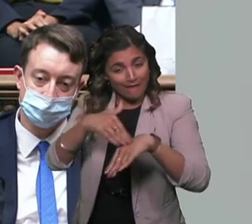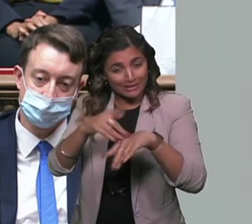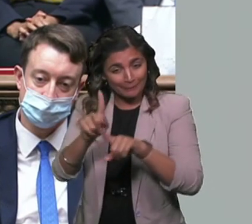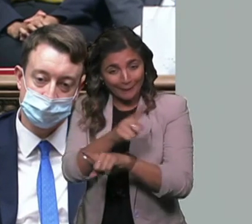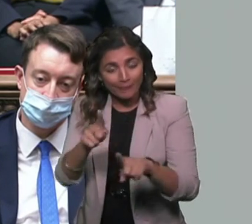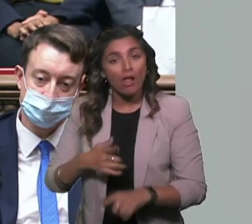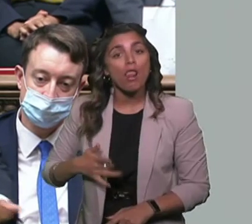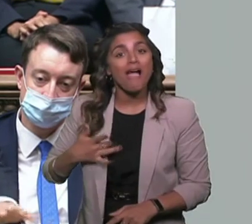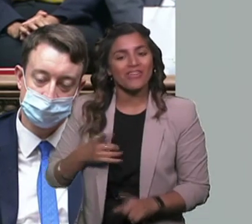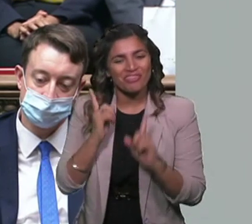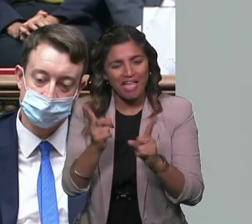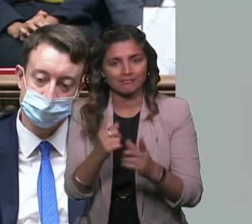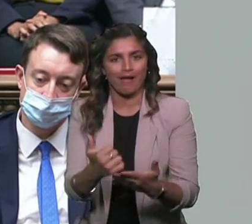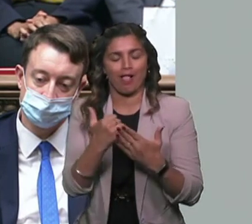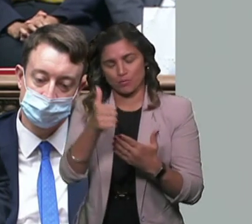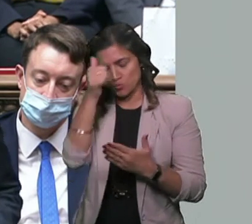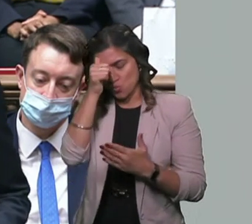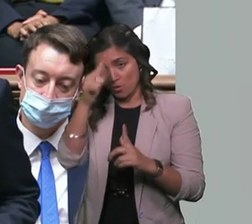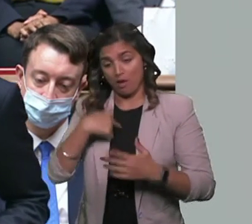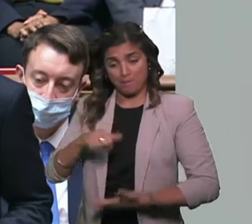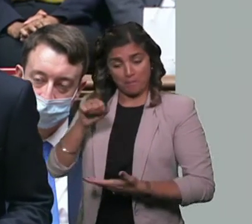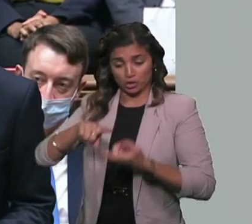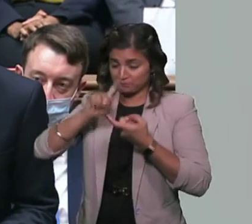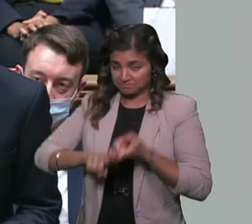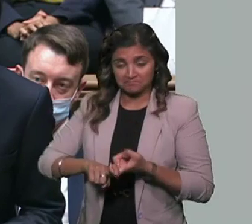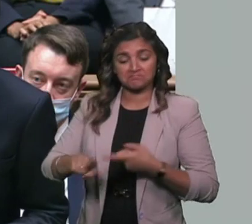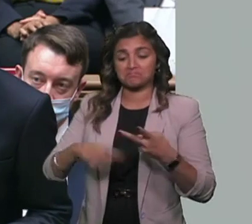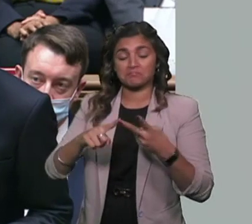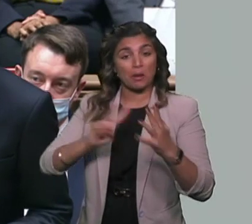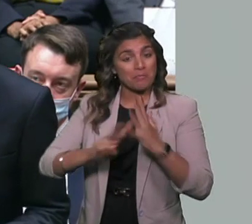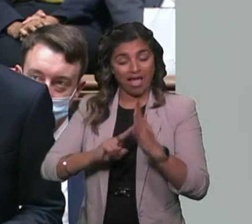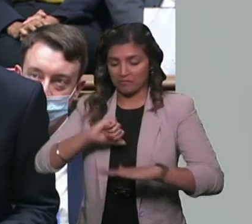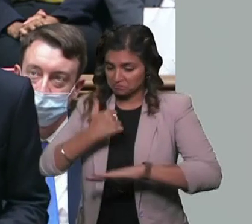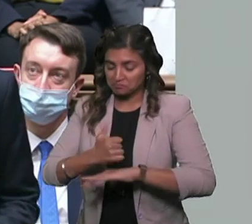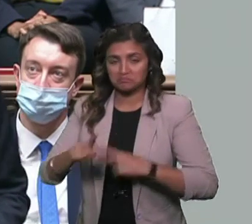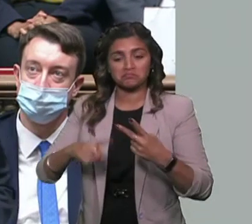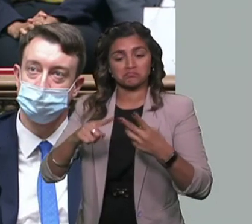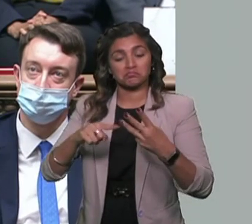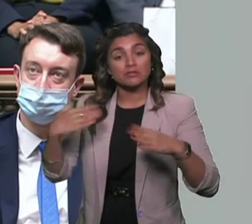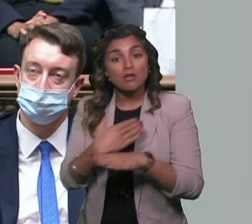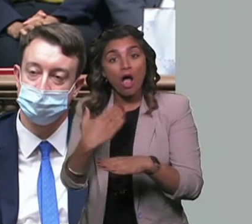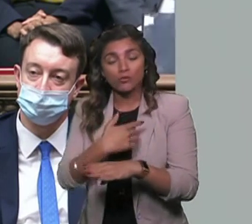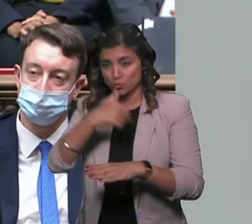The budgets are set; the plans are in place; the task is clear.